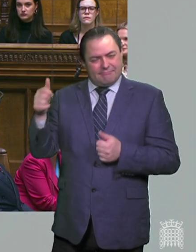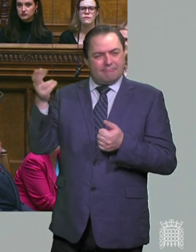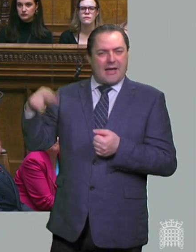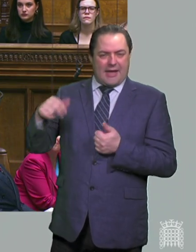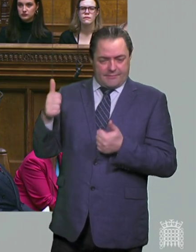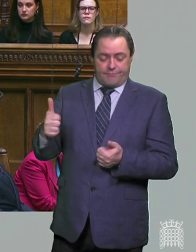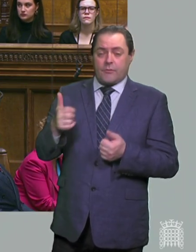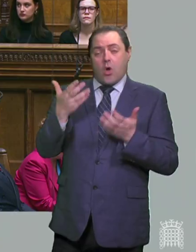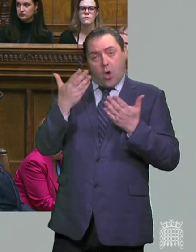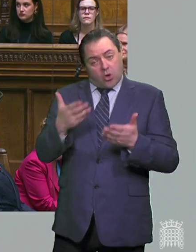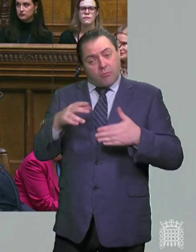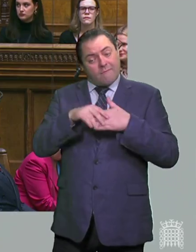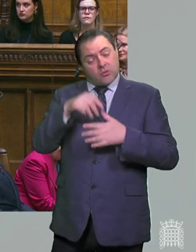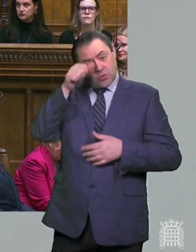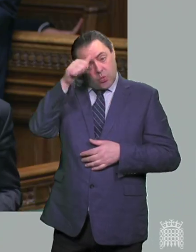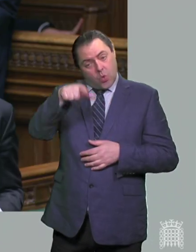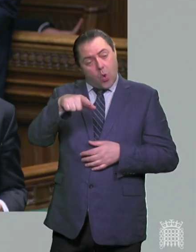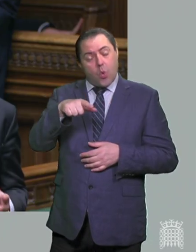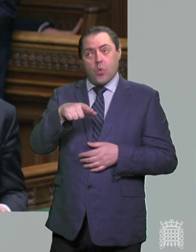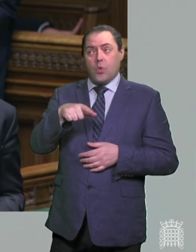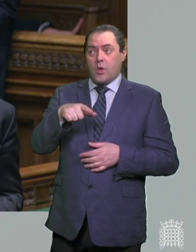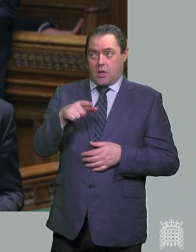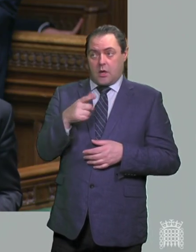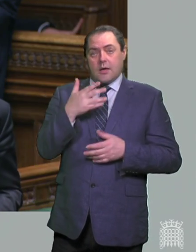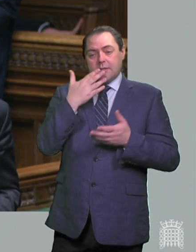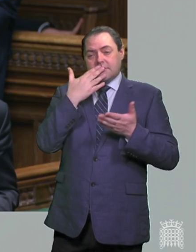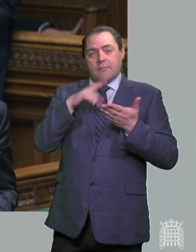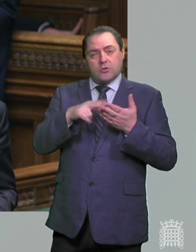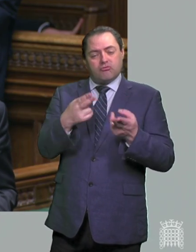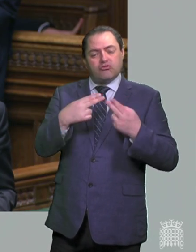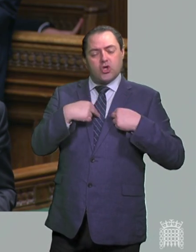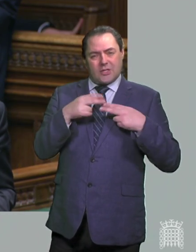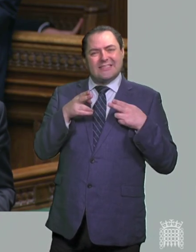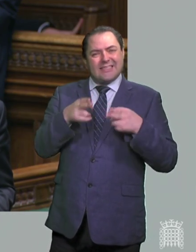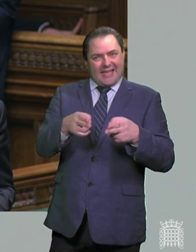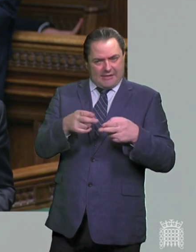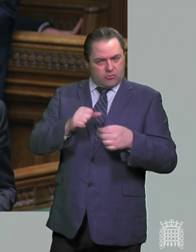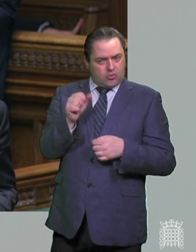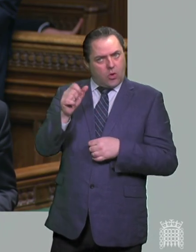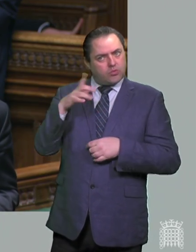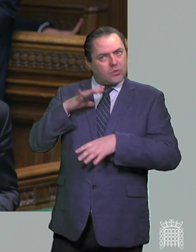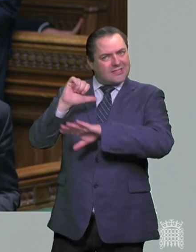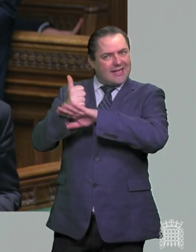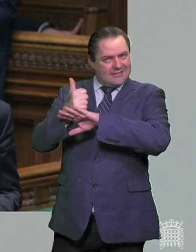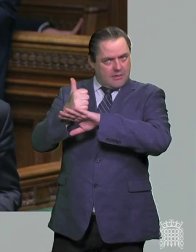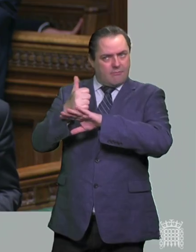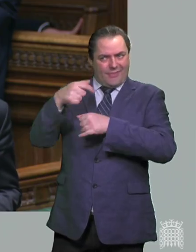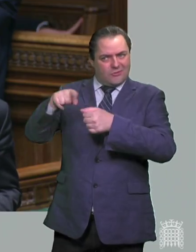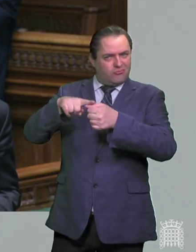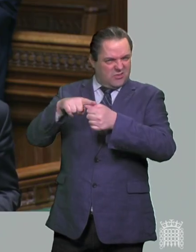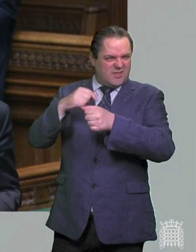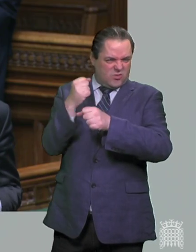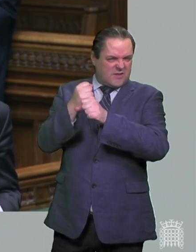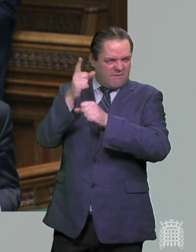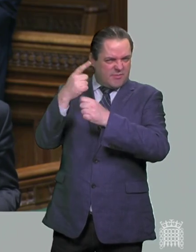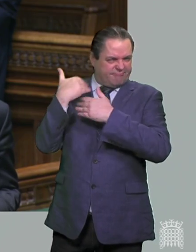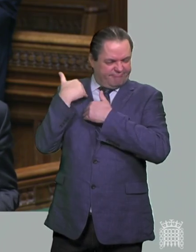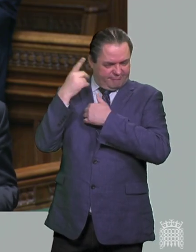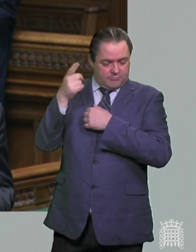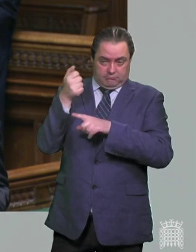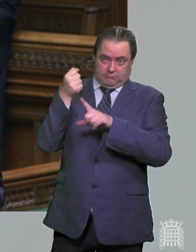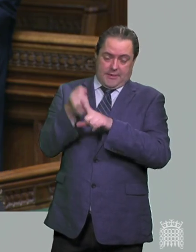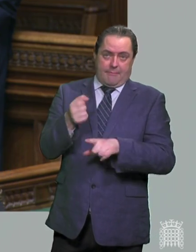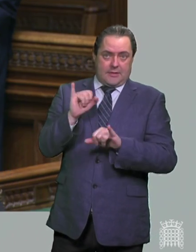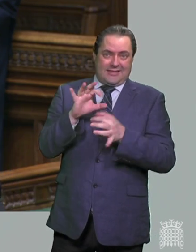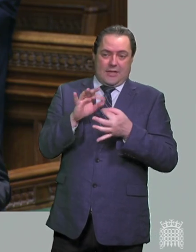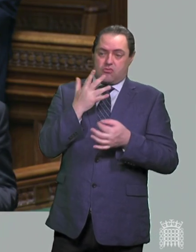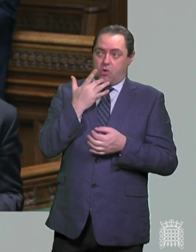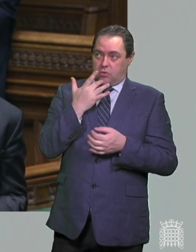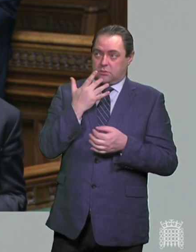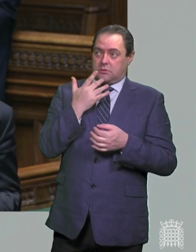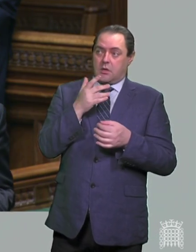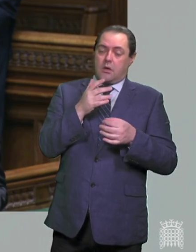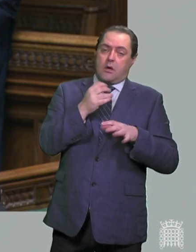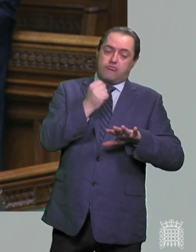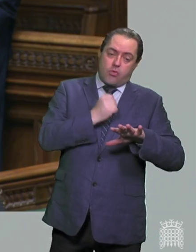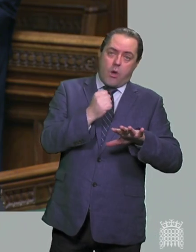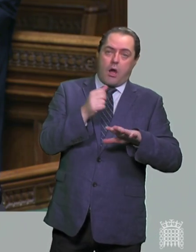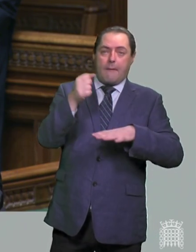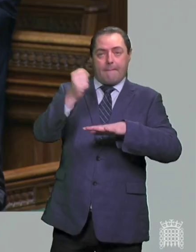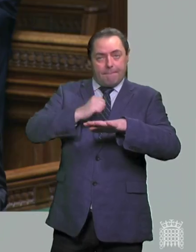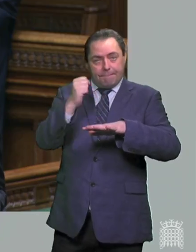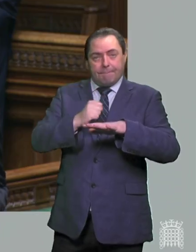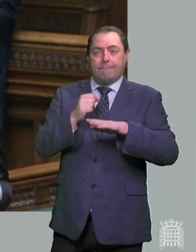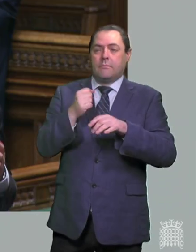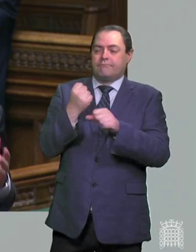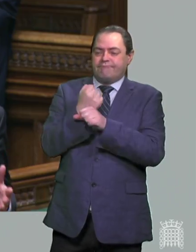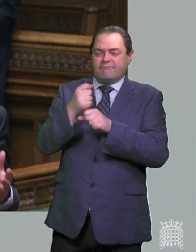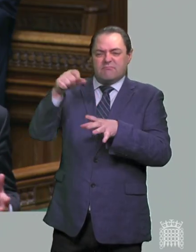Is my honourable Friend aware that the deposit return scheme that the Scottish Government plan to introduce later this year will have a significant impact in costs for brewers, pubs and distilleries?